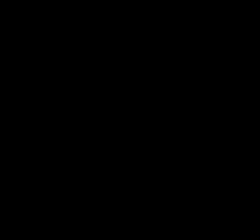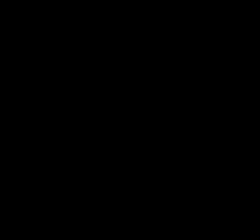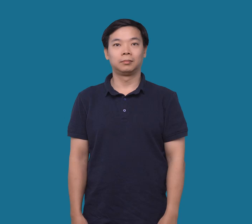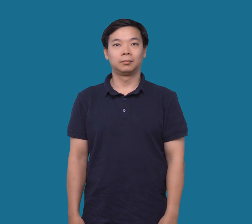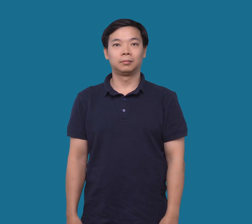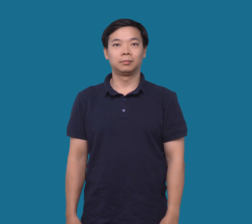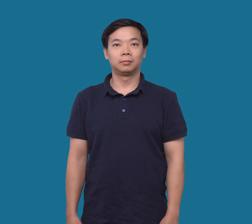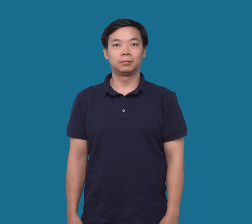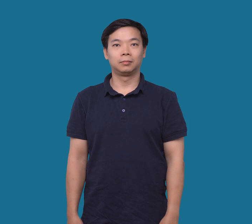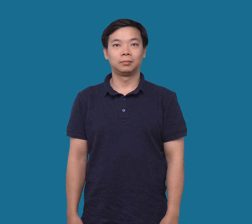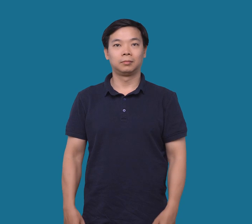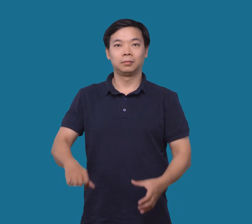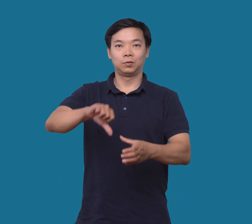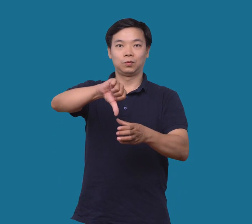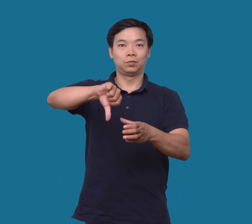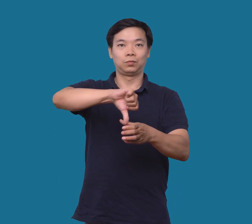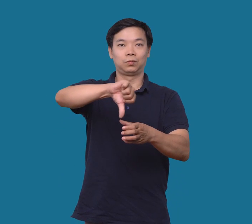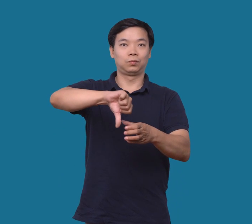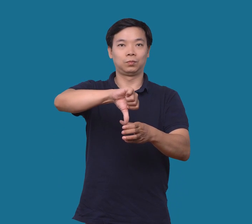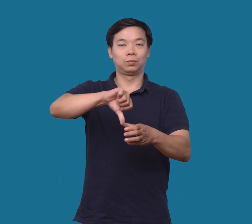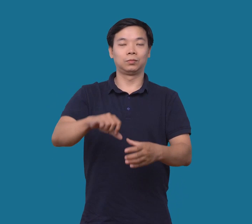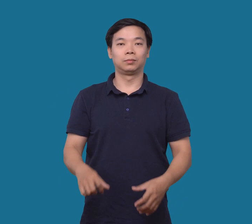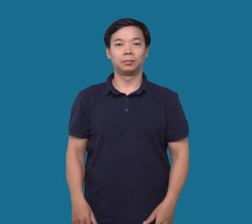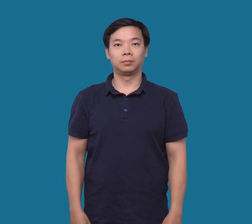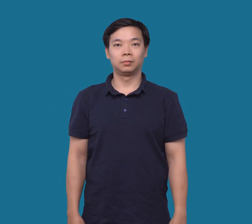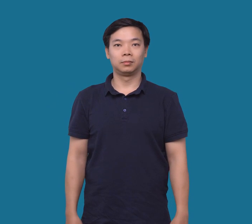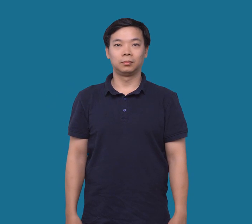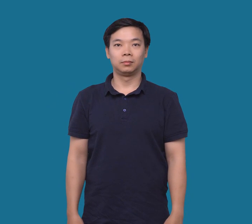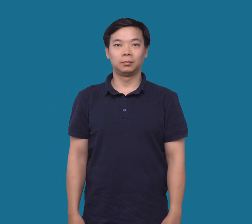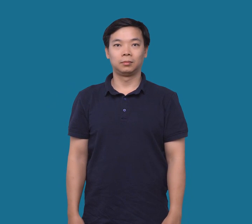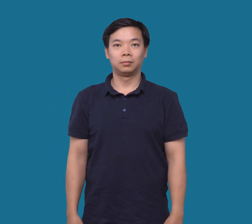sữa